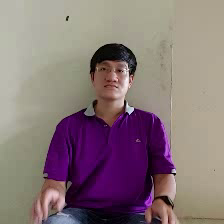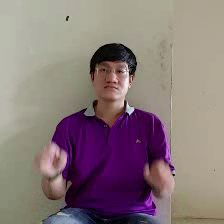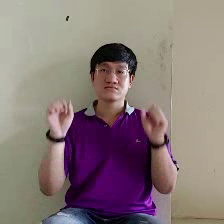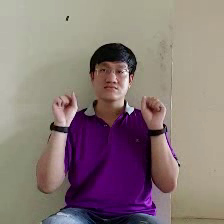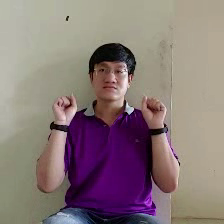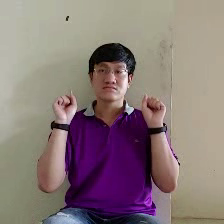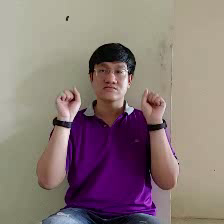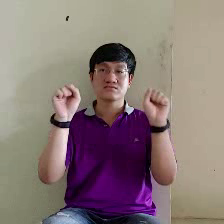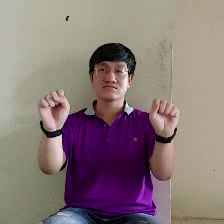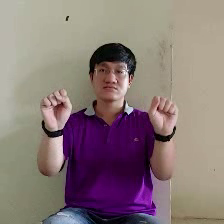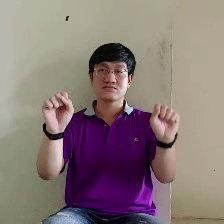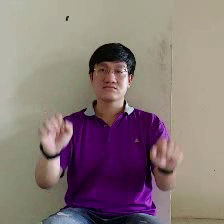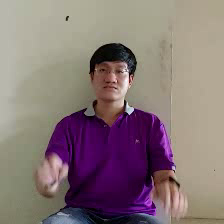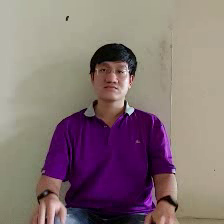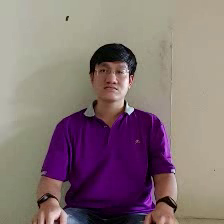Thăm